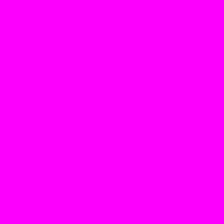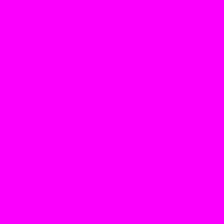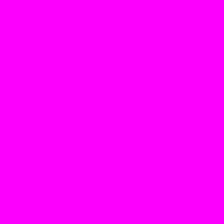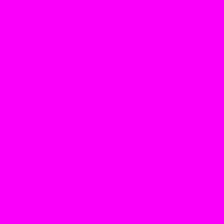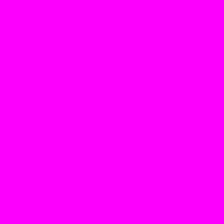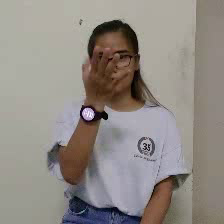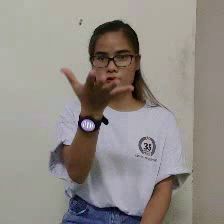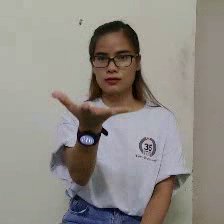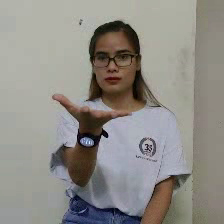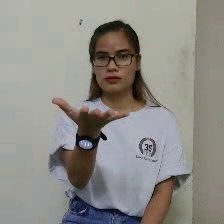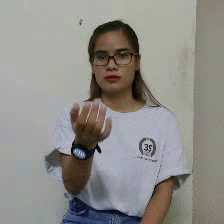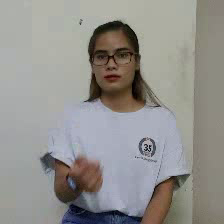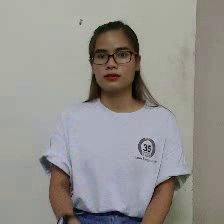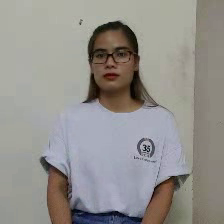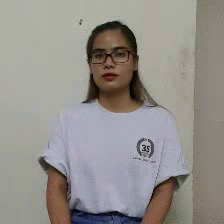Cảm ơn